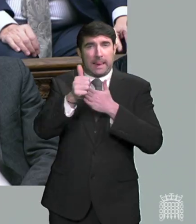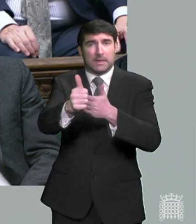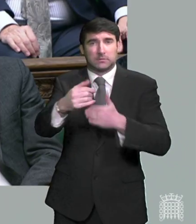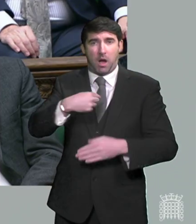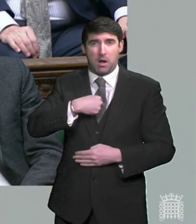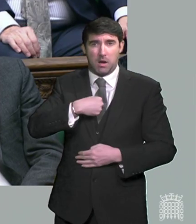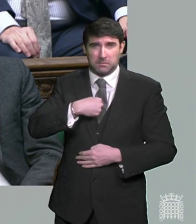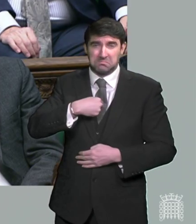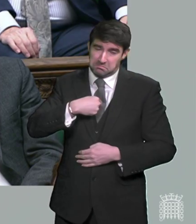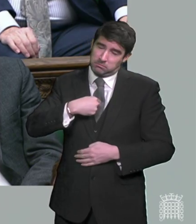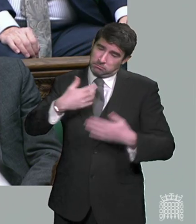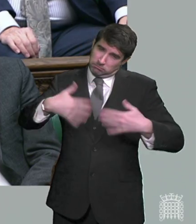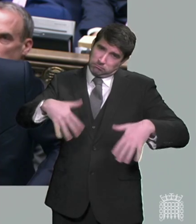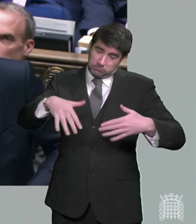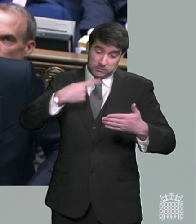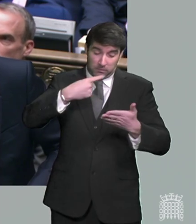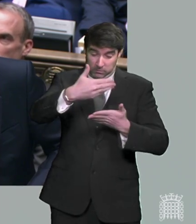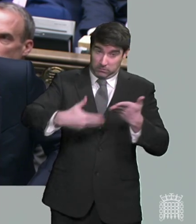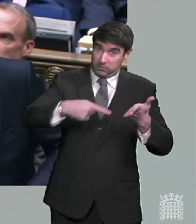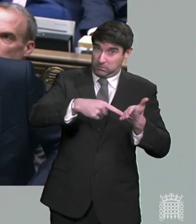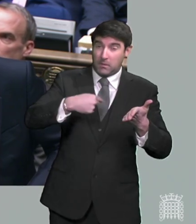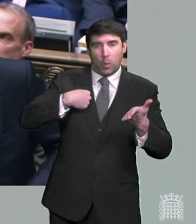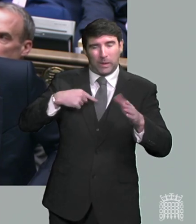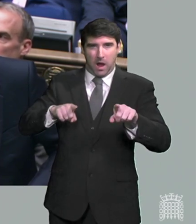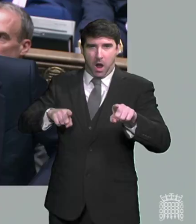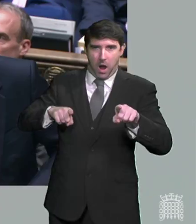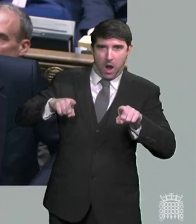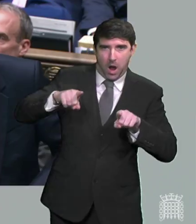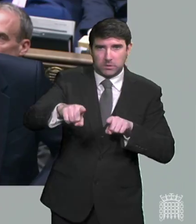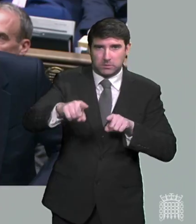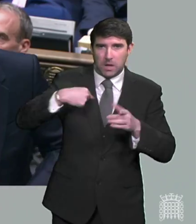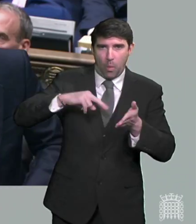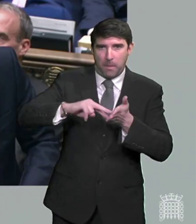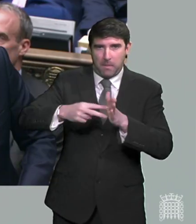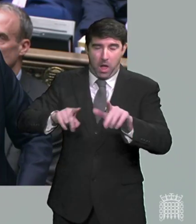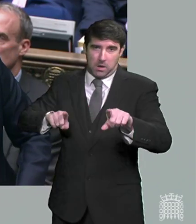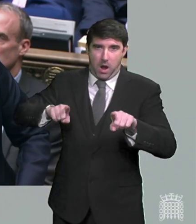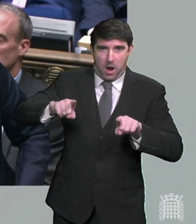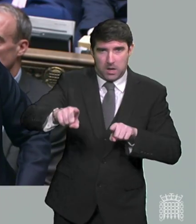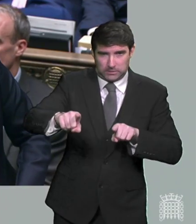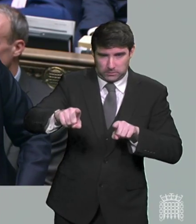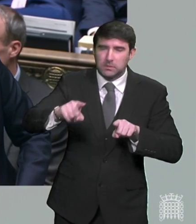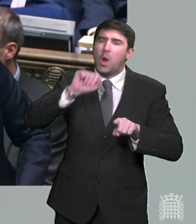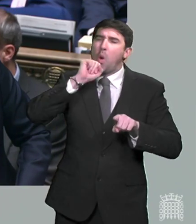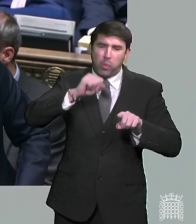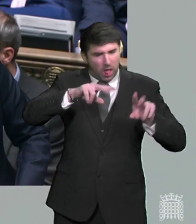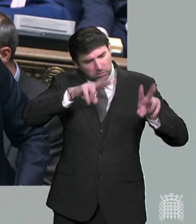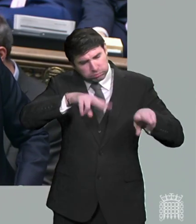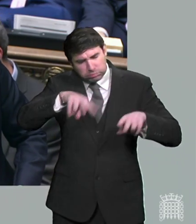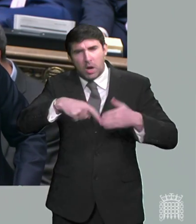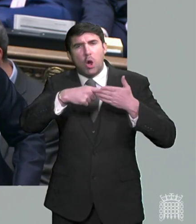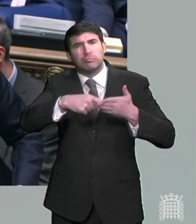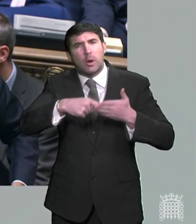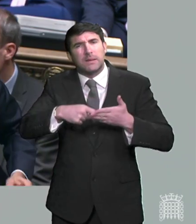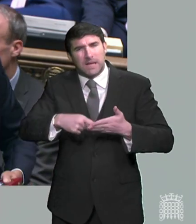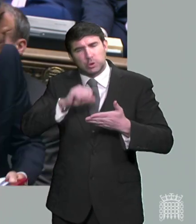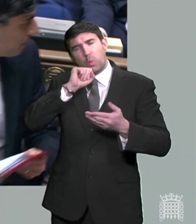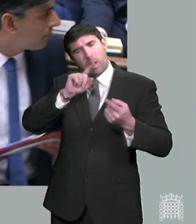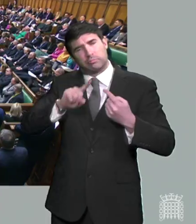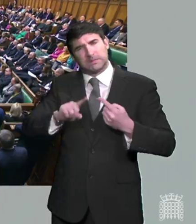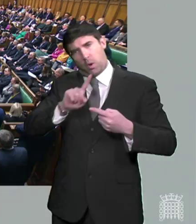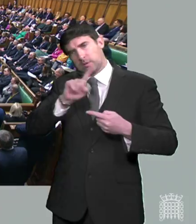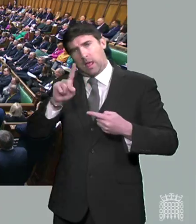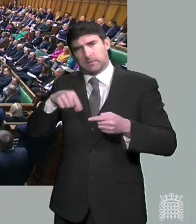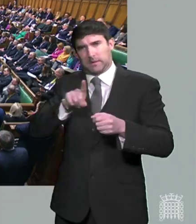We have, as the report acknowledged, exceeded expectations to decarbonise, and we will respond to the full range of the review’s requests and recommendations in the coming year.